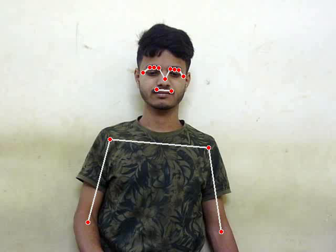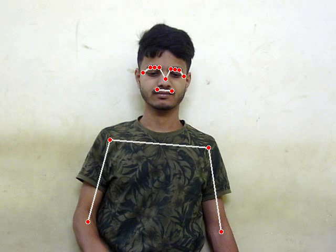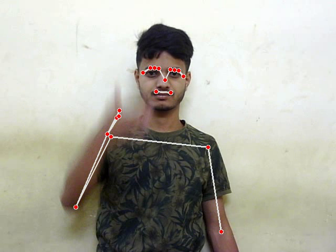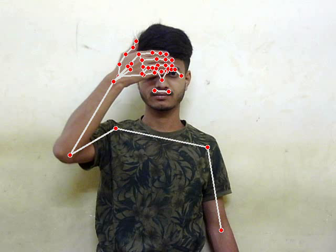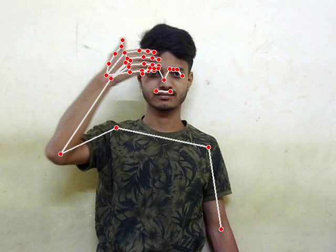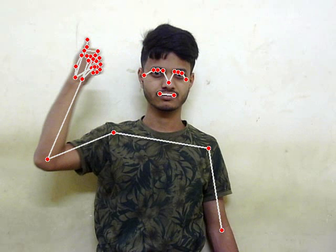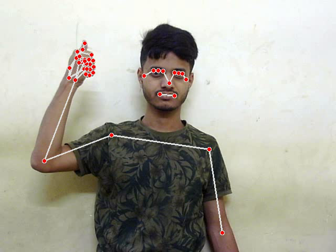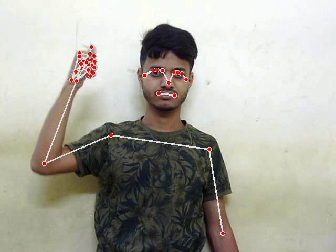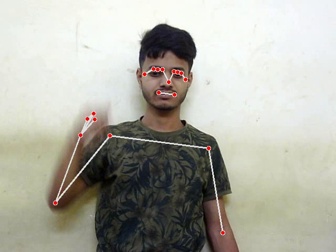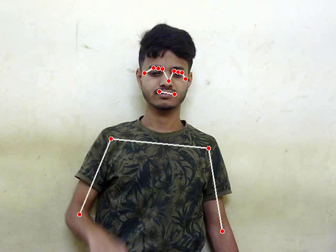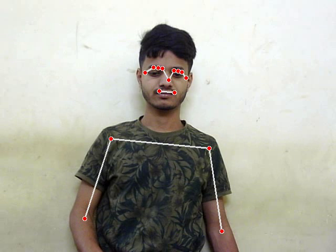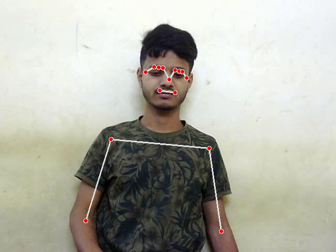forget